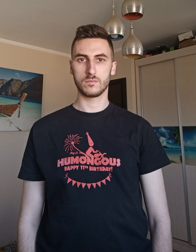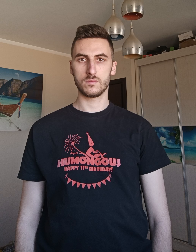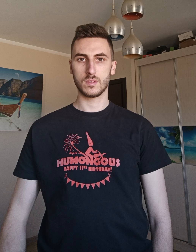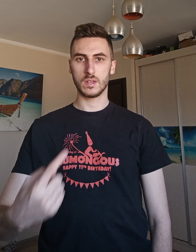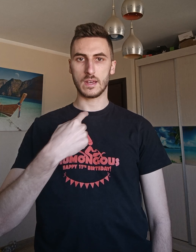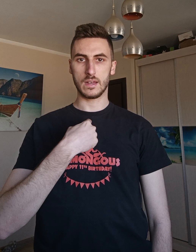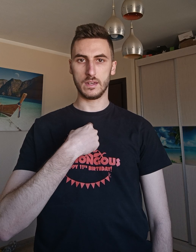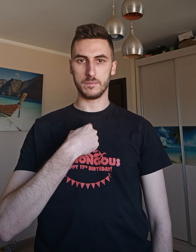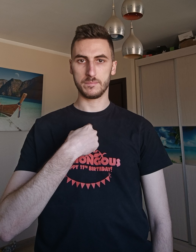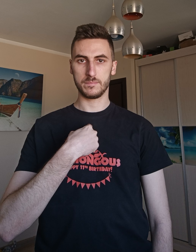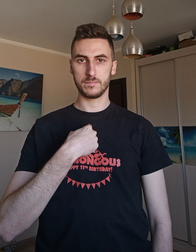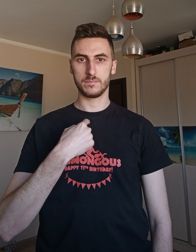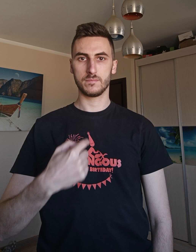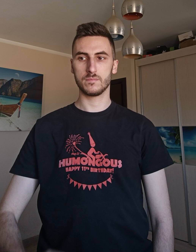אני